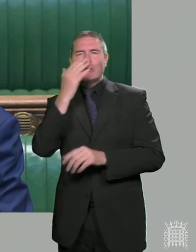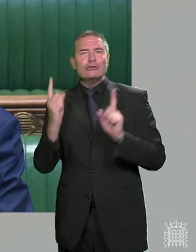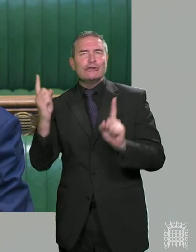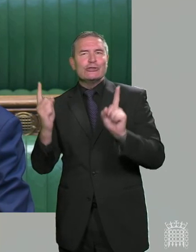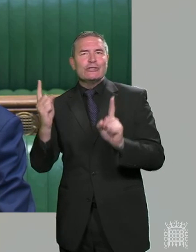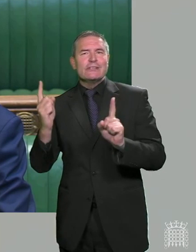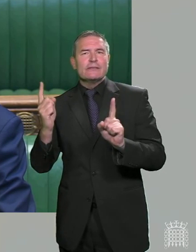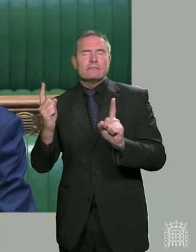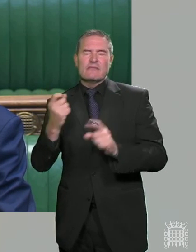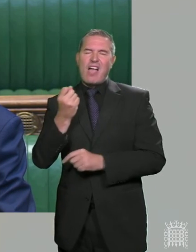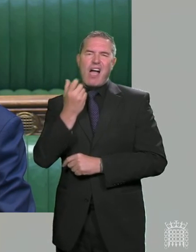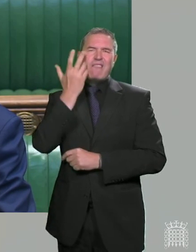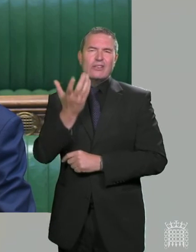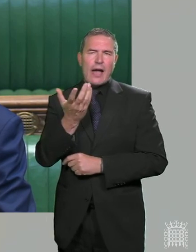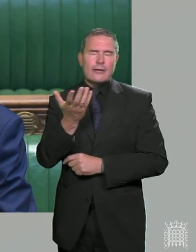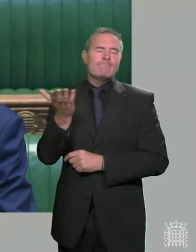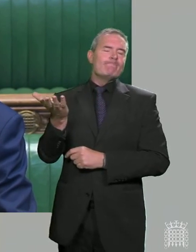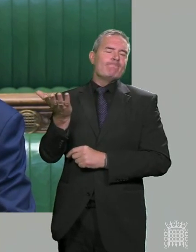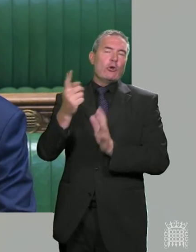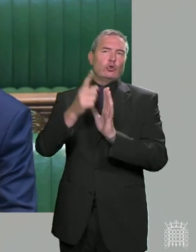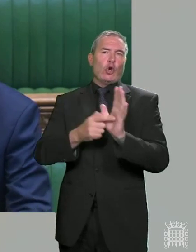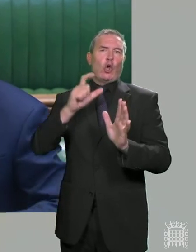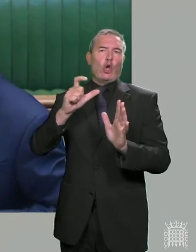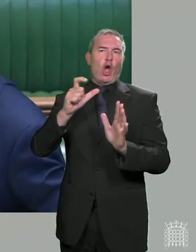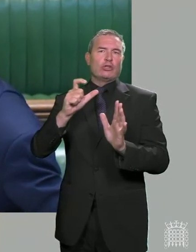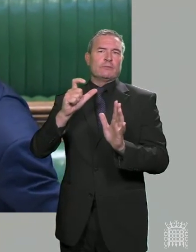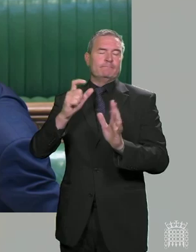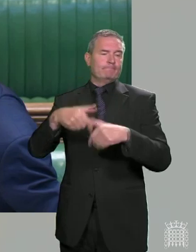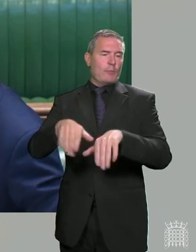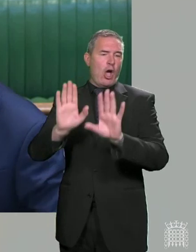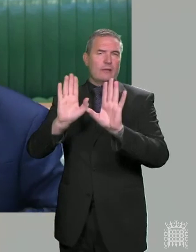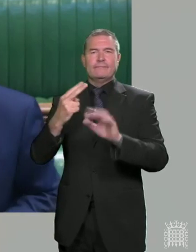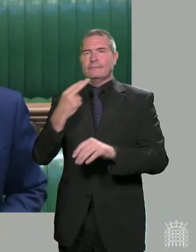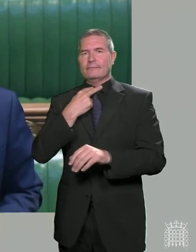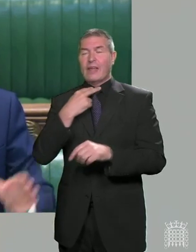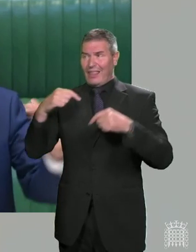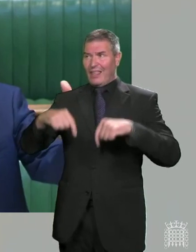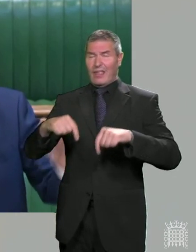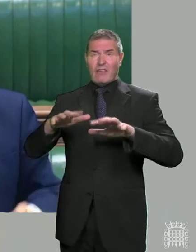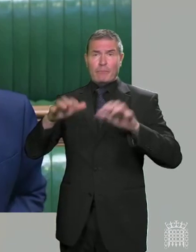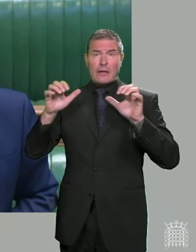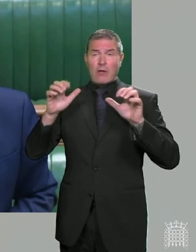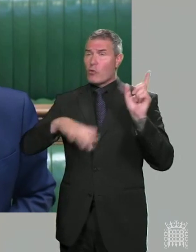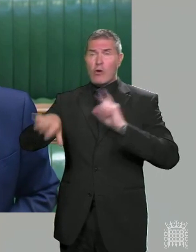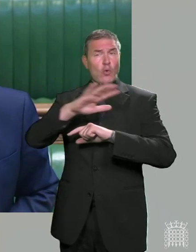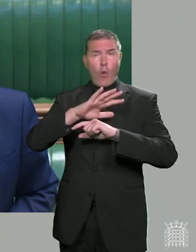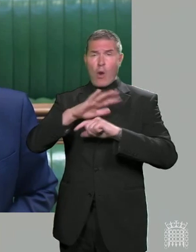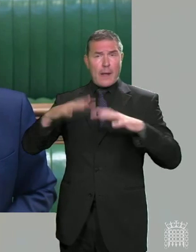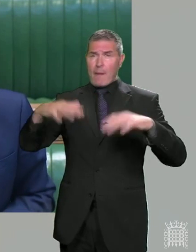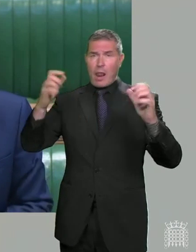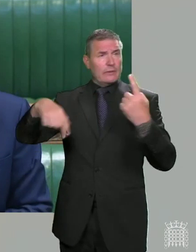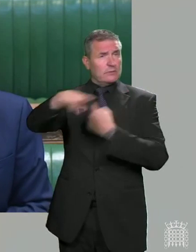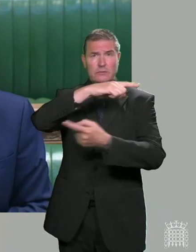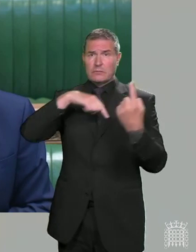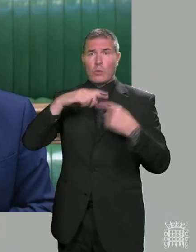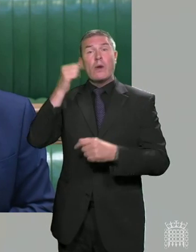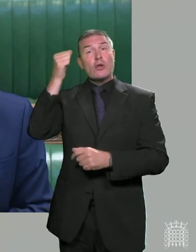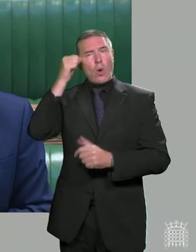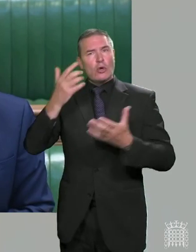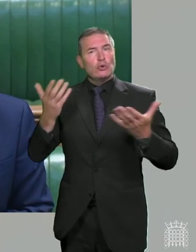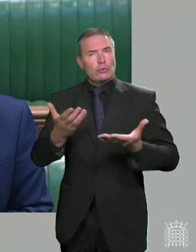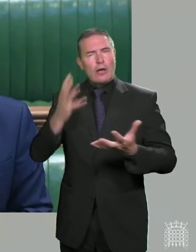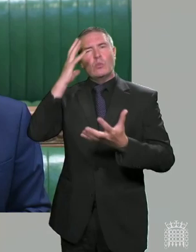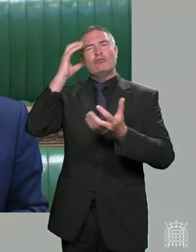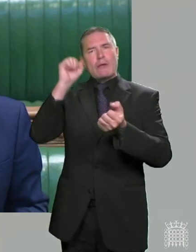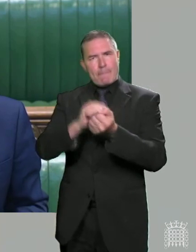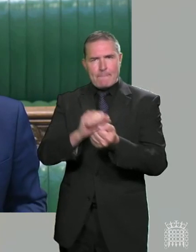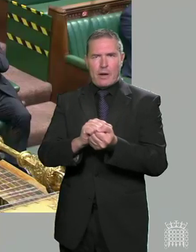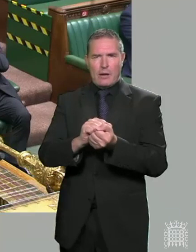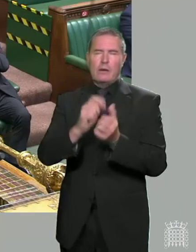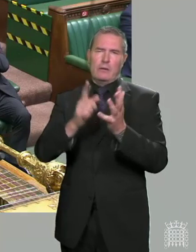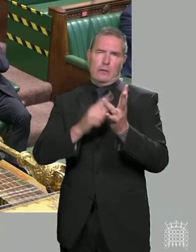There is not a day that goes by when we do not miss Jo. I know that I speak not just for those on the Opposition Benches, but for many across the House, when I say that today we remember Jo.